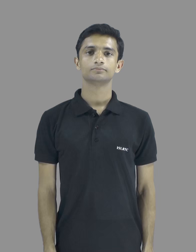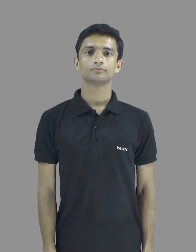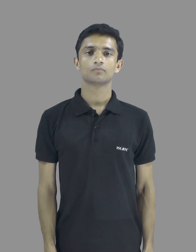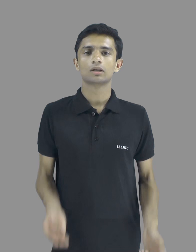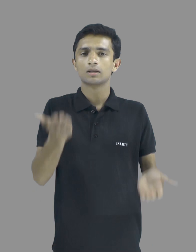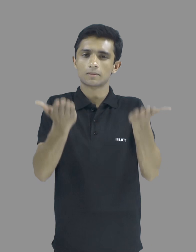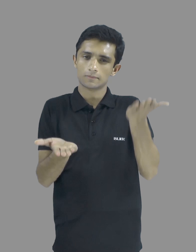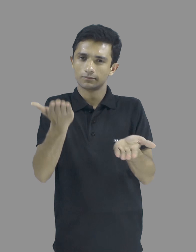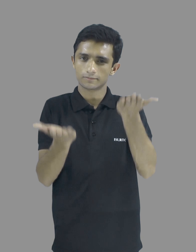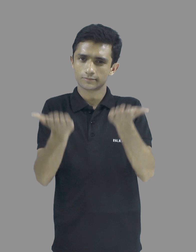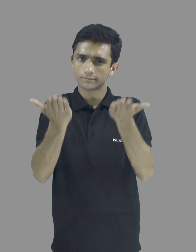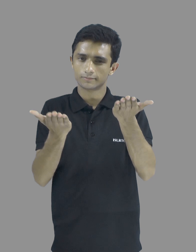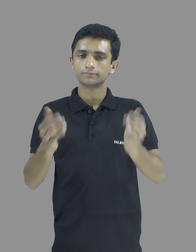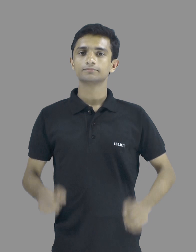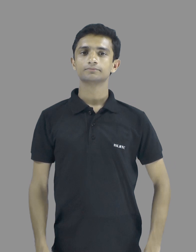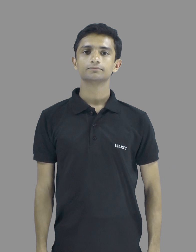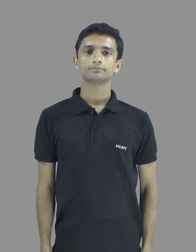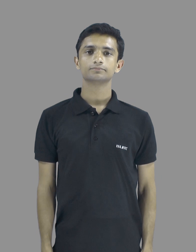Might